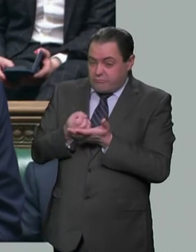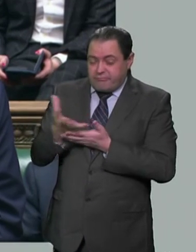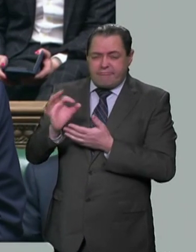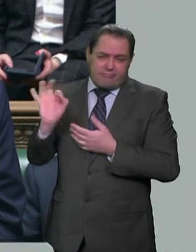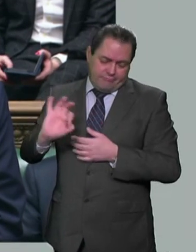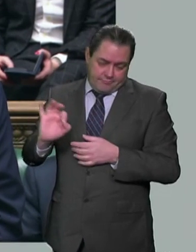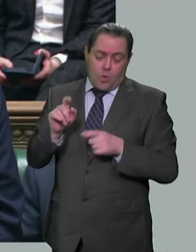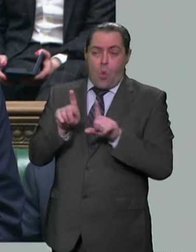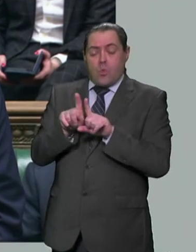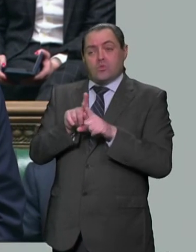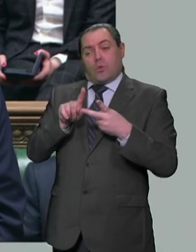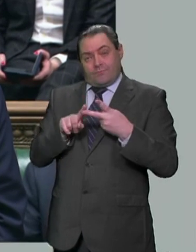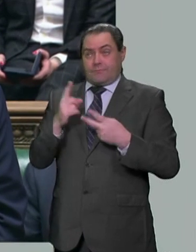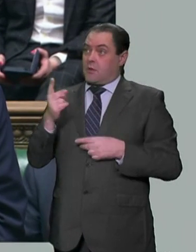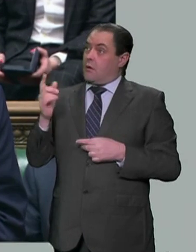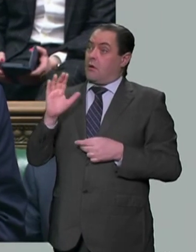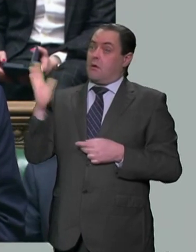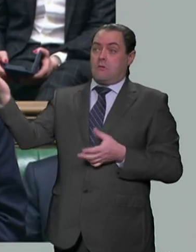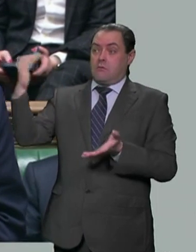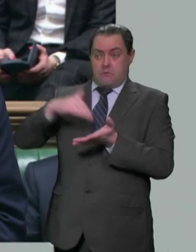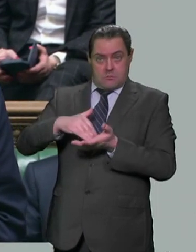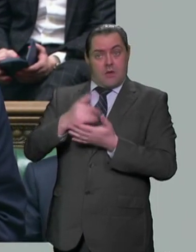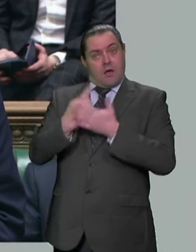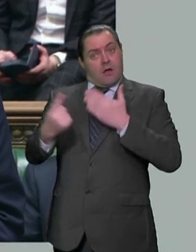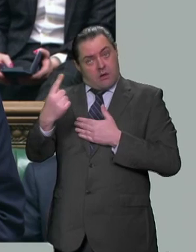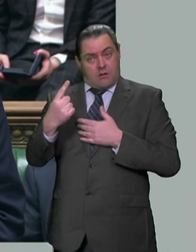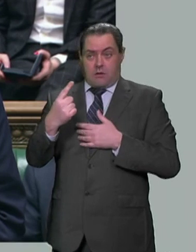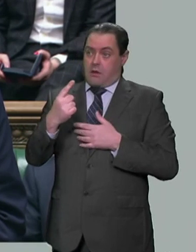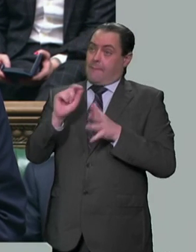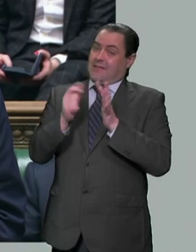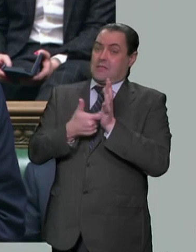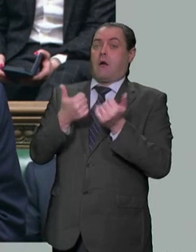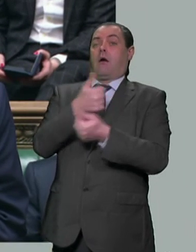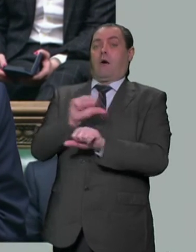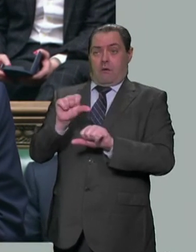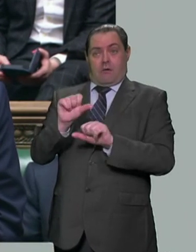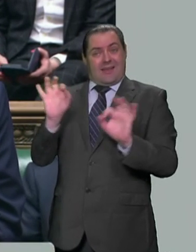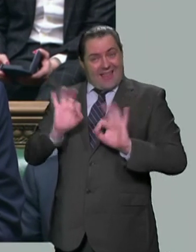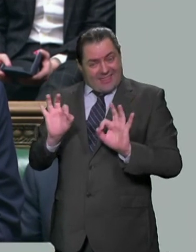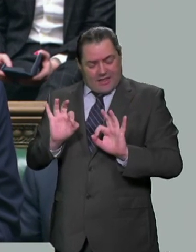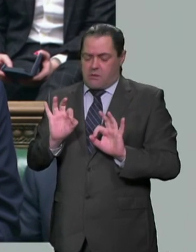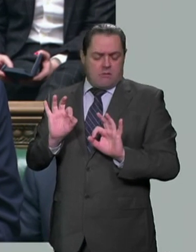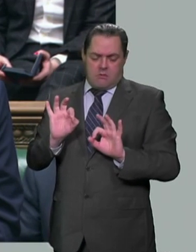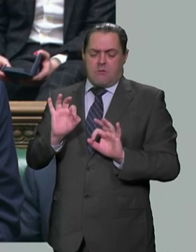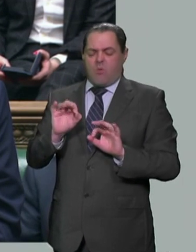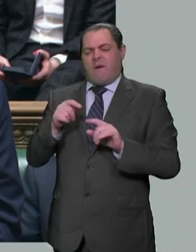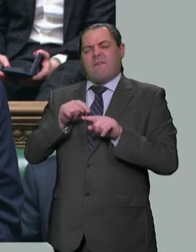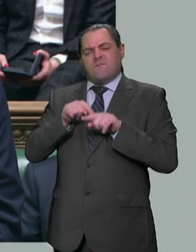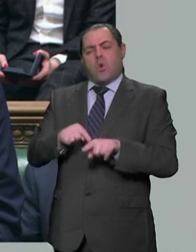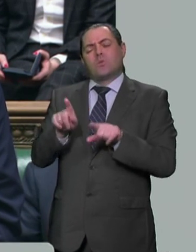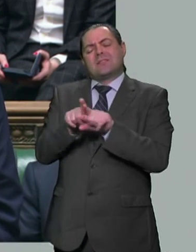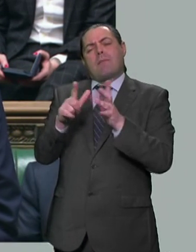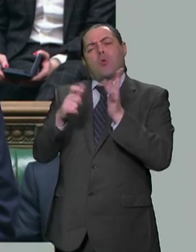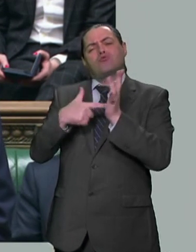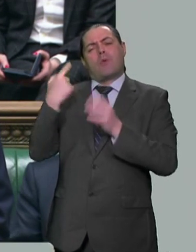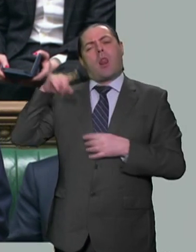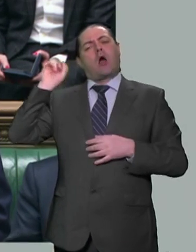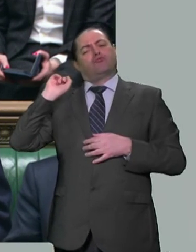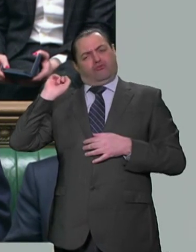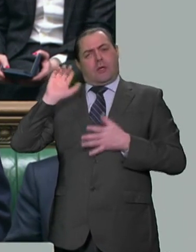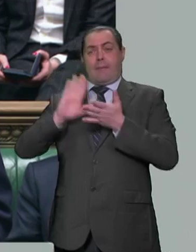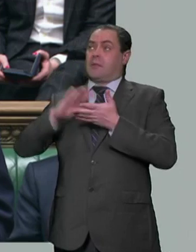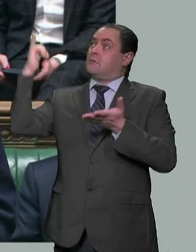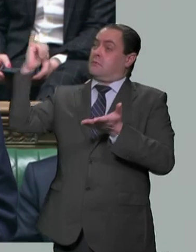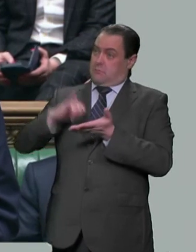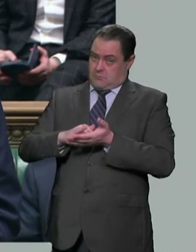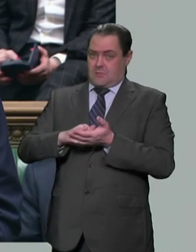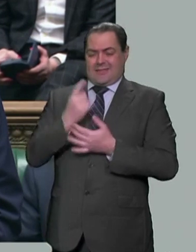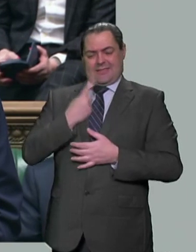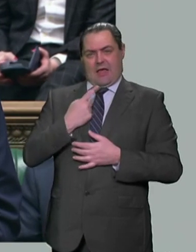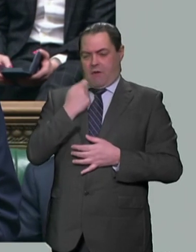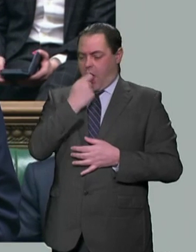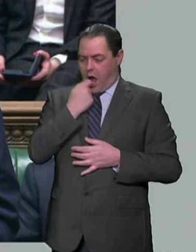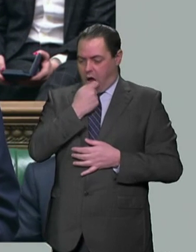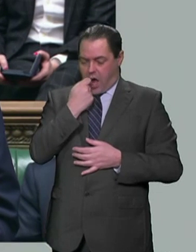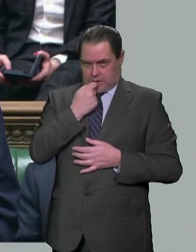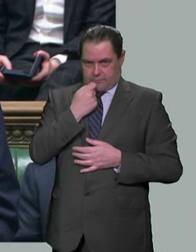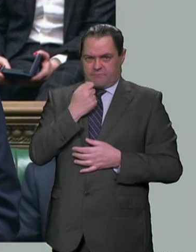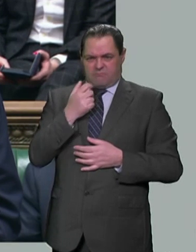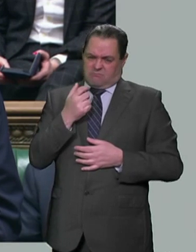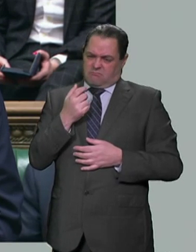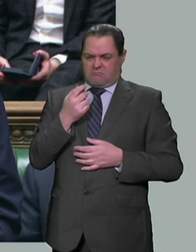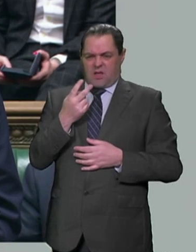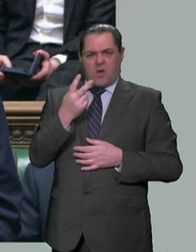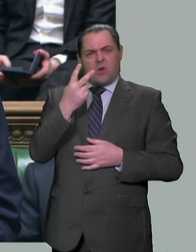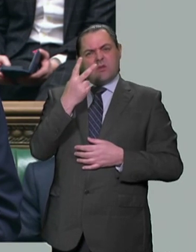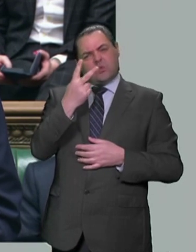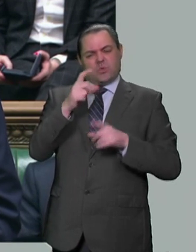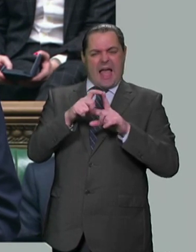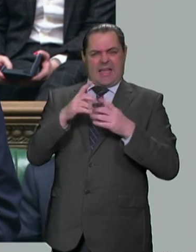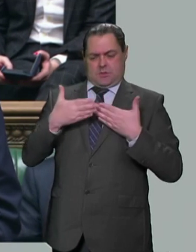We will also be lifting the requirement to self-isolate on arrival until receipt of a negative PCR, returning instead to the system we had in October last year, where those arriving in England will need to take a lateral flow test no later than the end of day 2 and, if positive